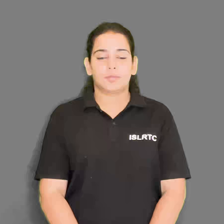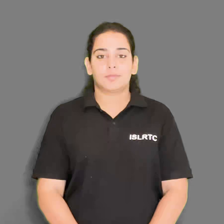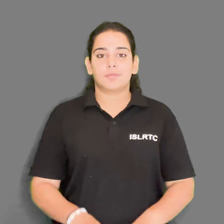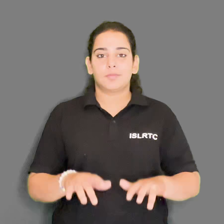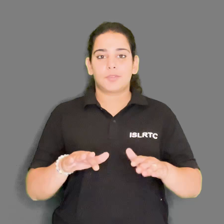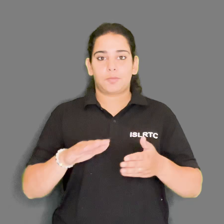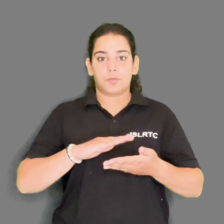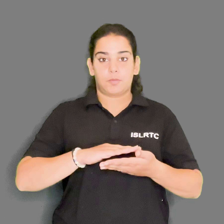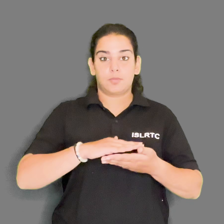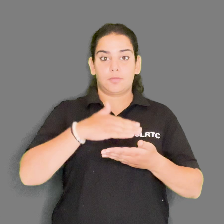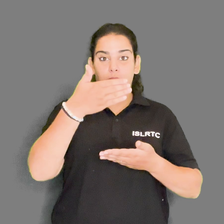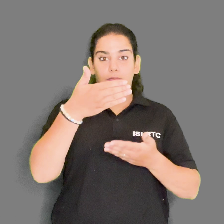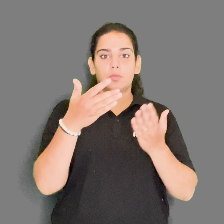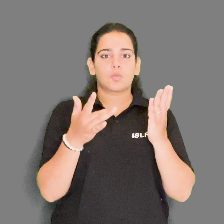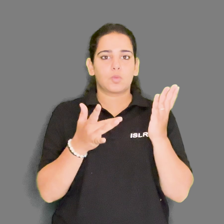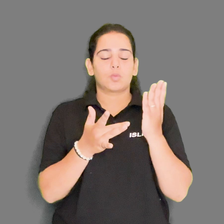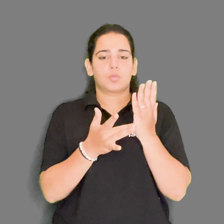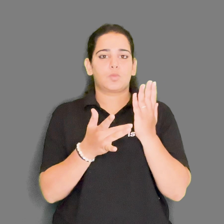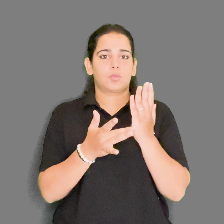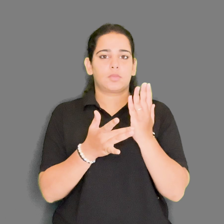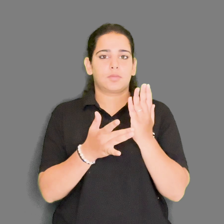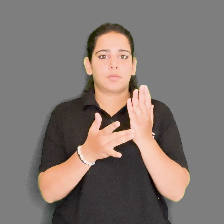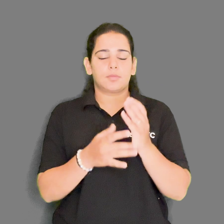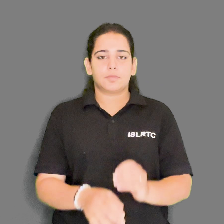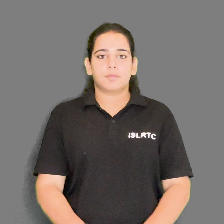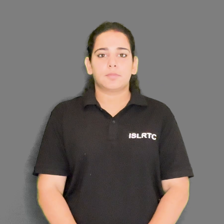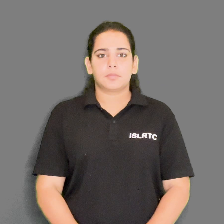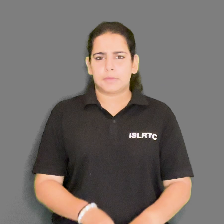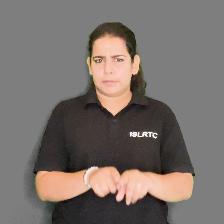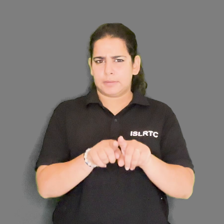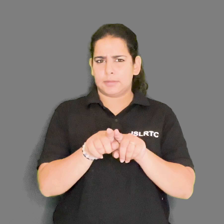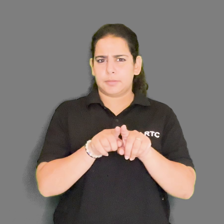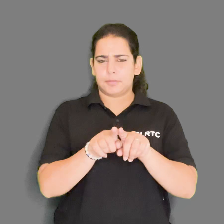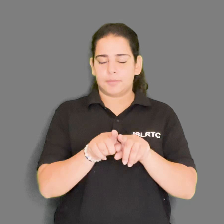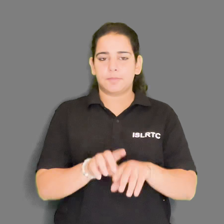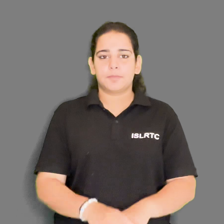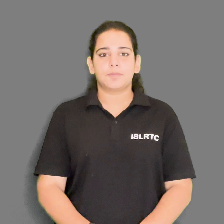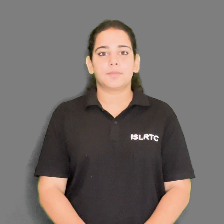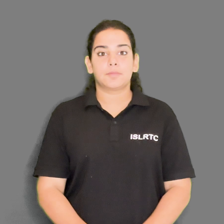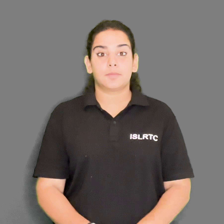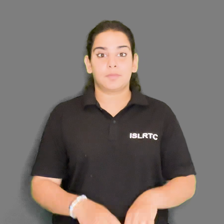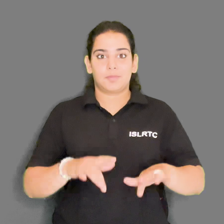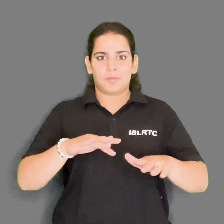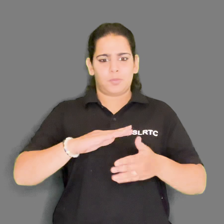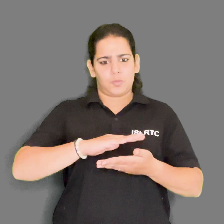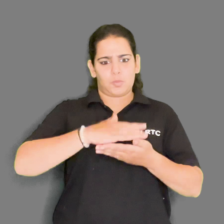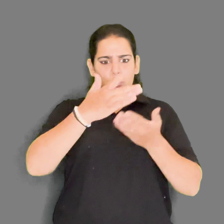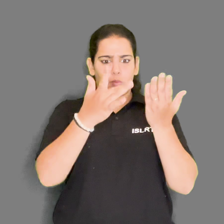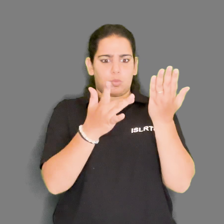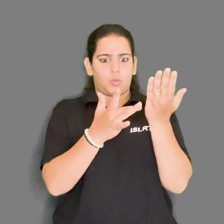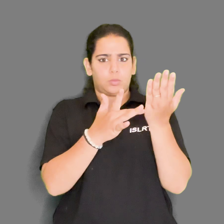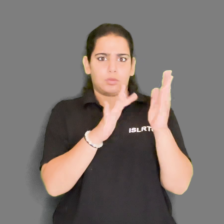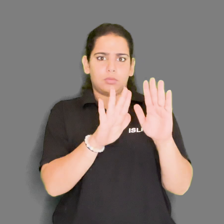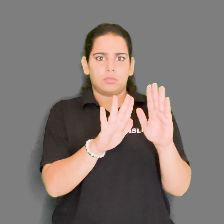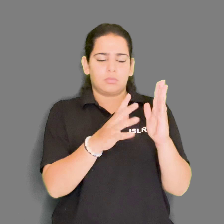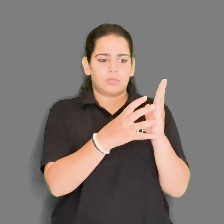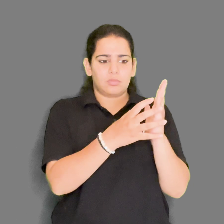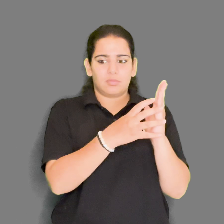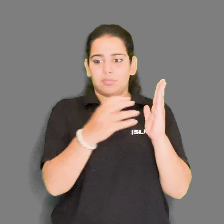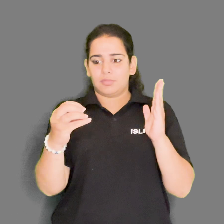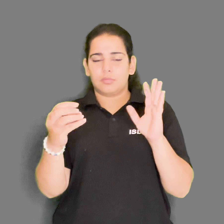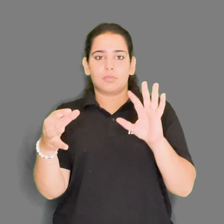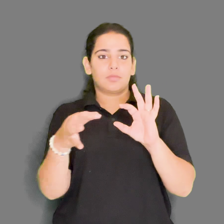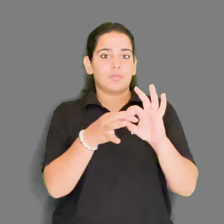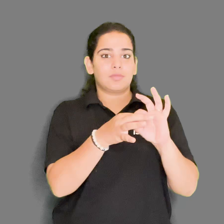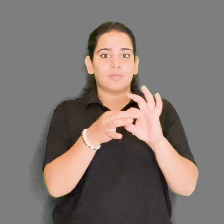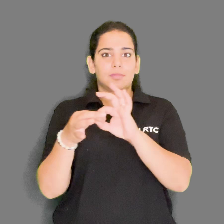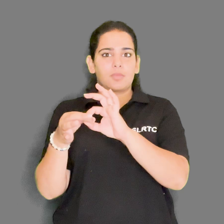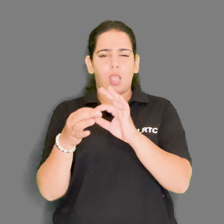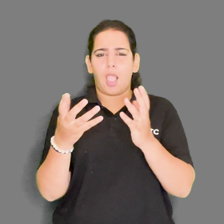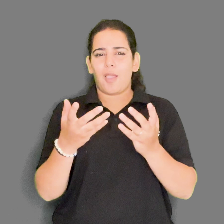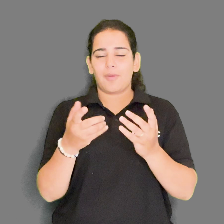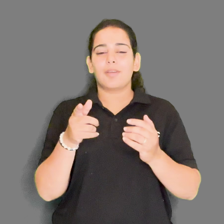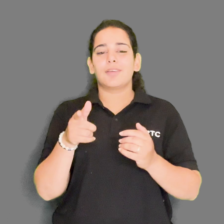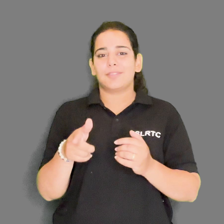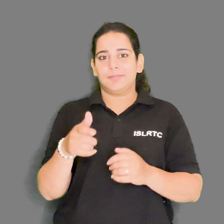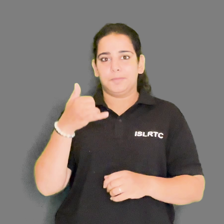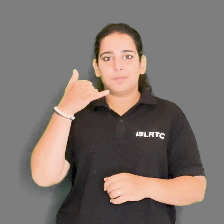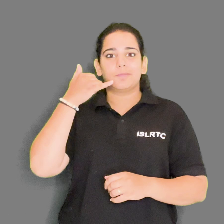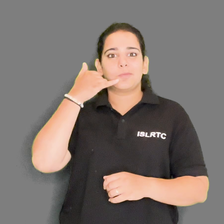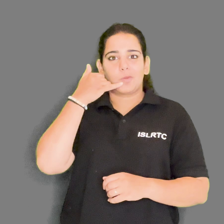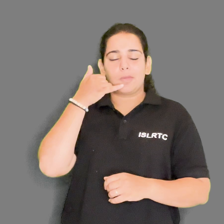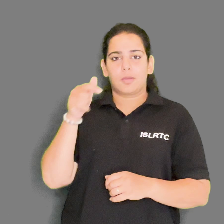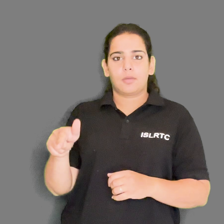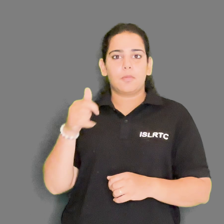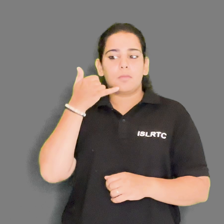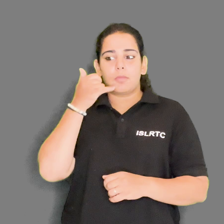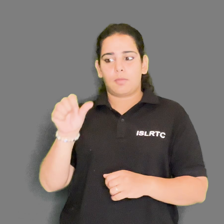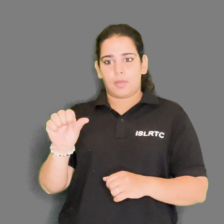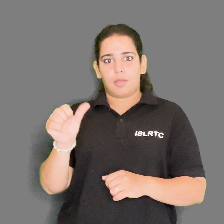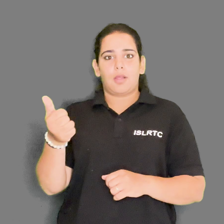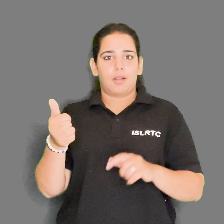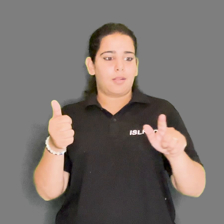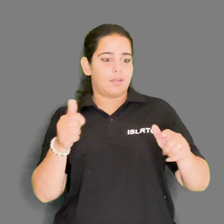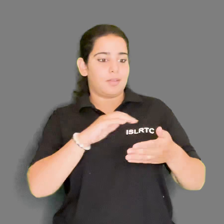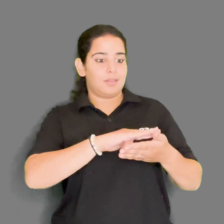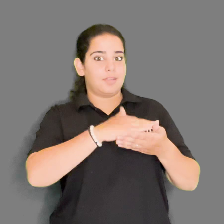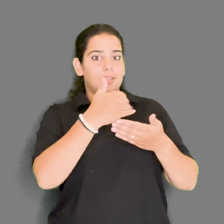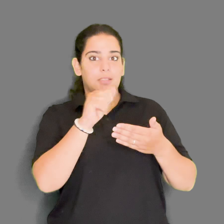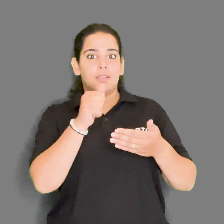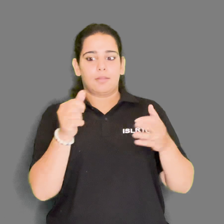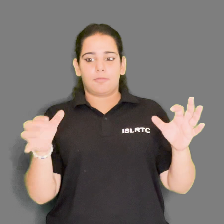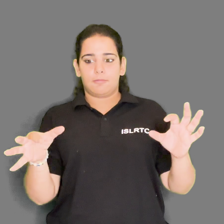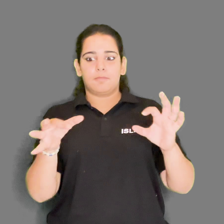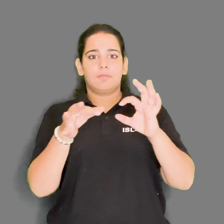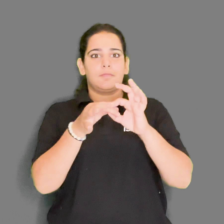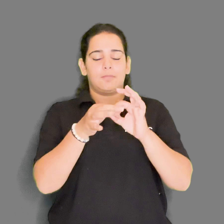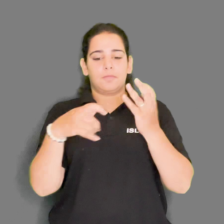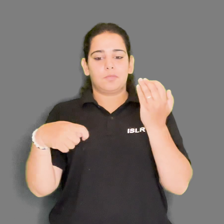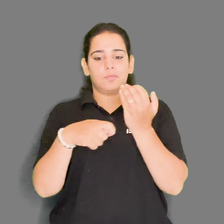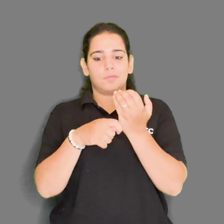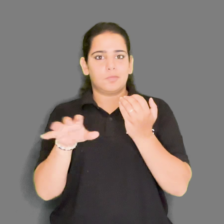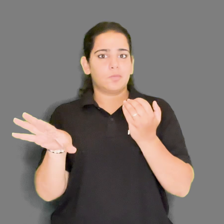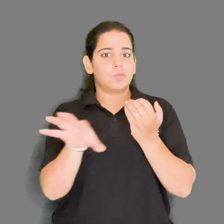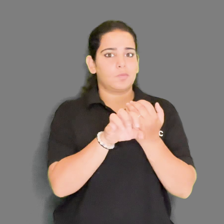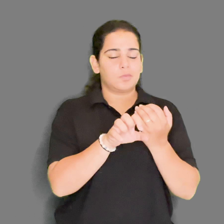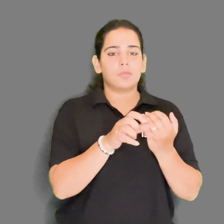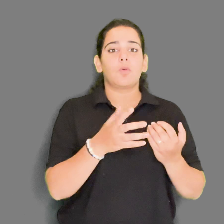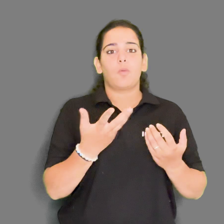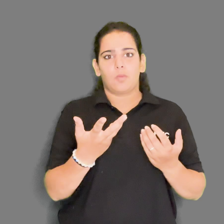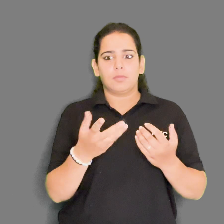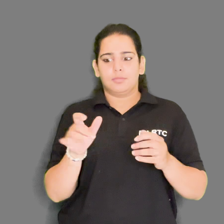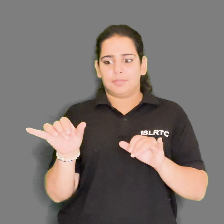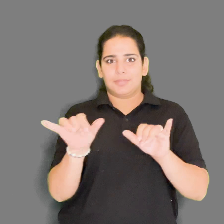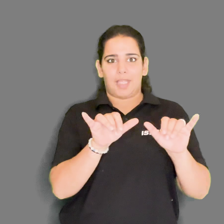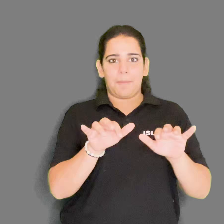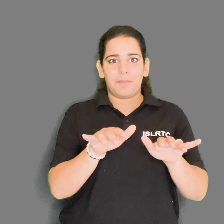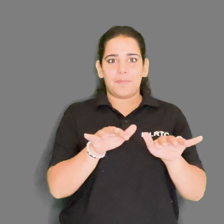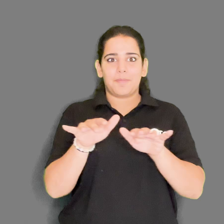Cross platform accessibility Ensuring that accessibility features are consistently available and functional across different platforms and devices including desktops tablets and smartphones